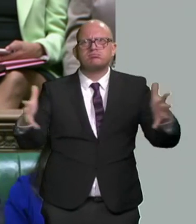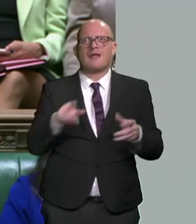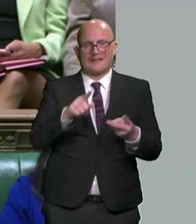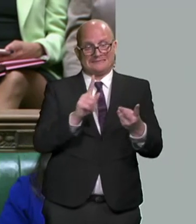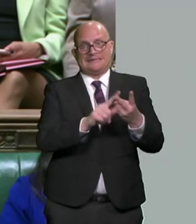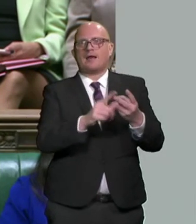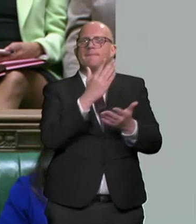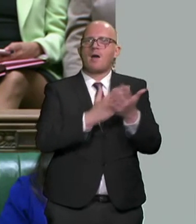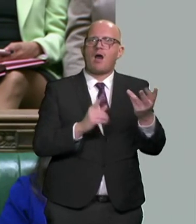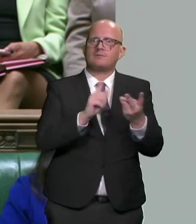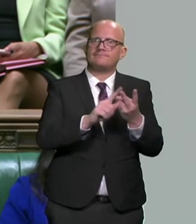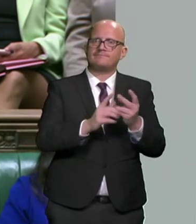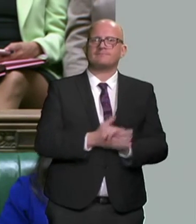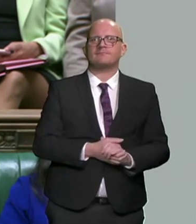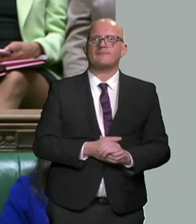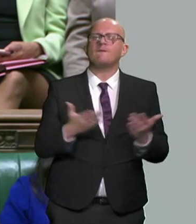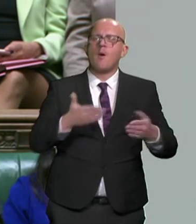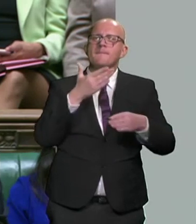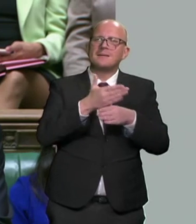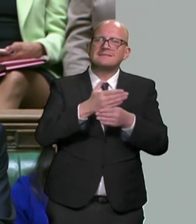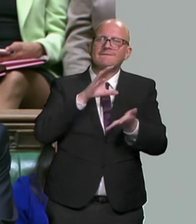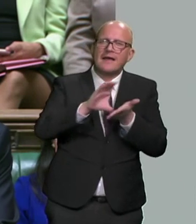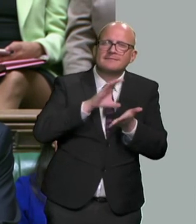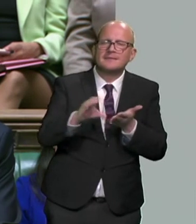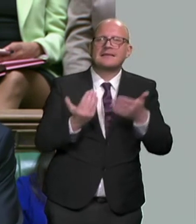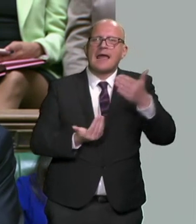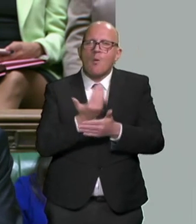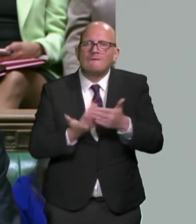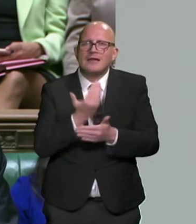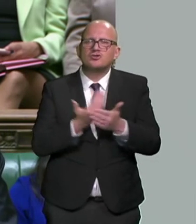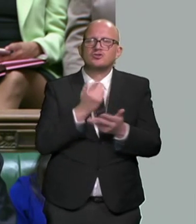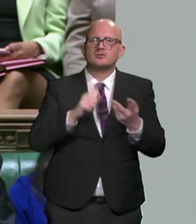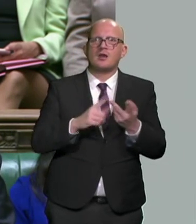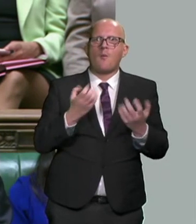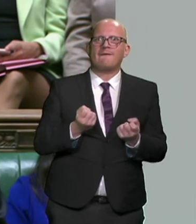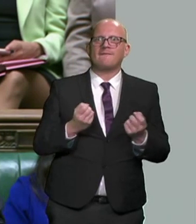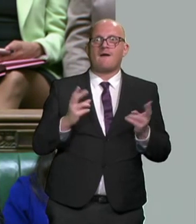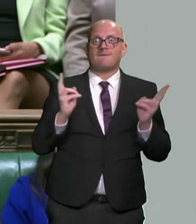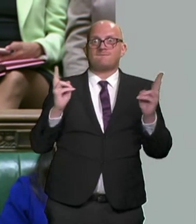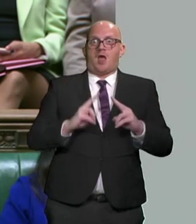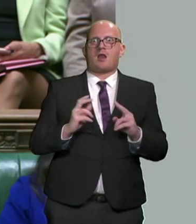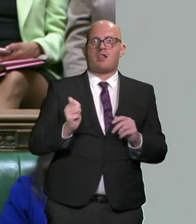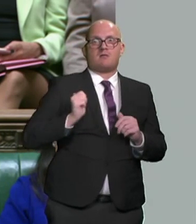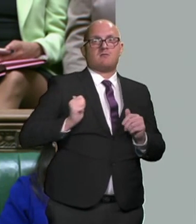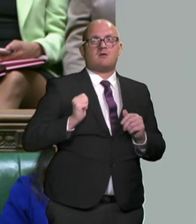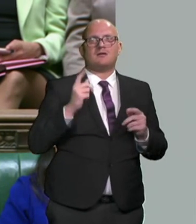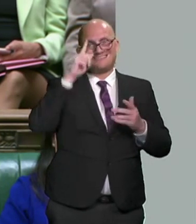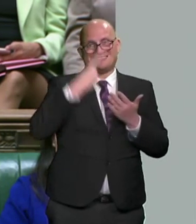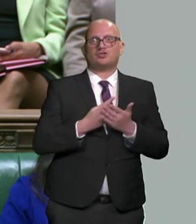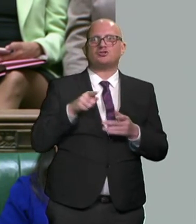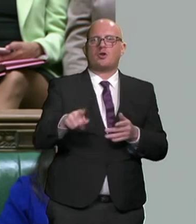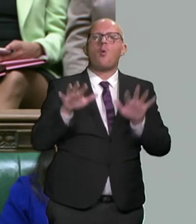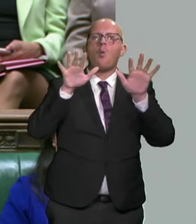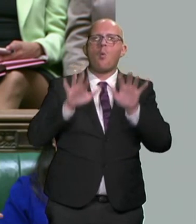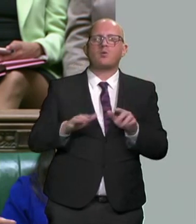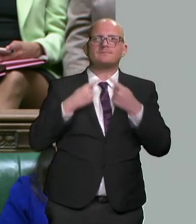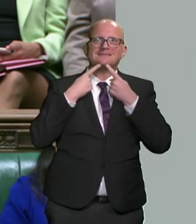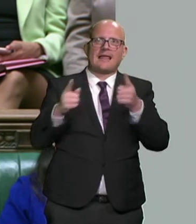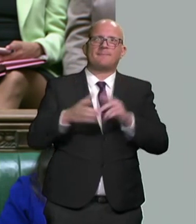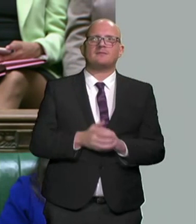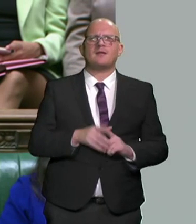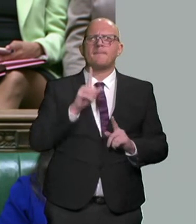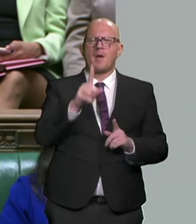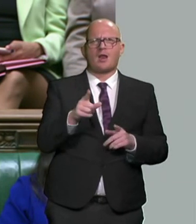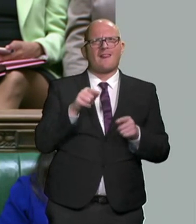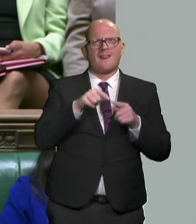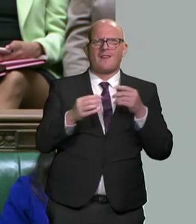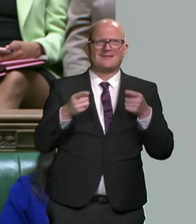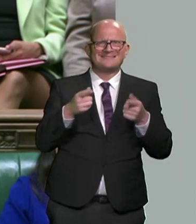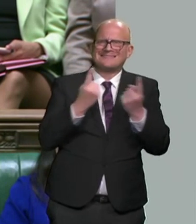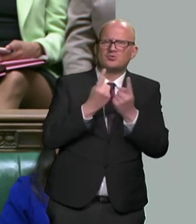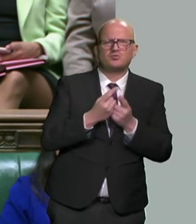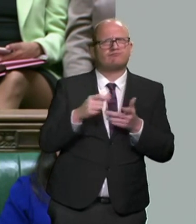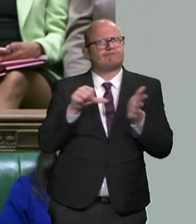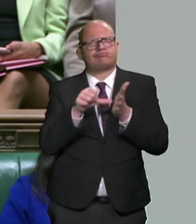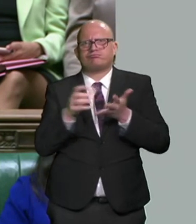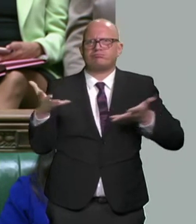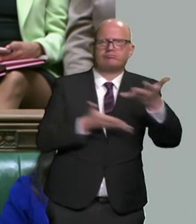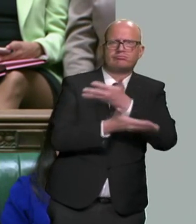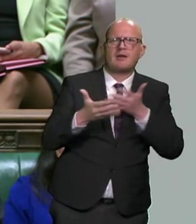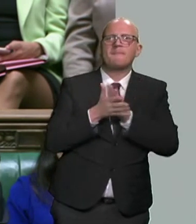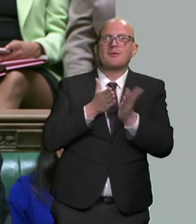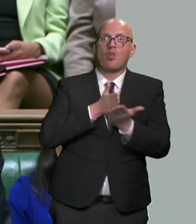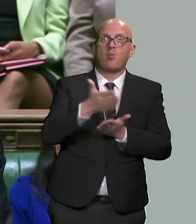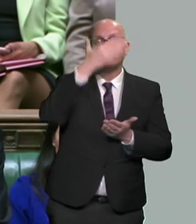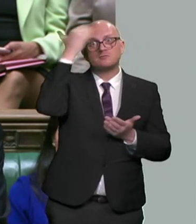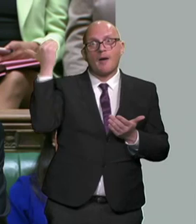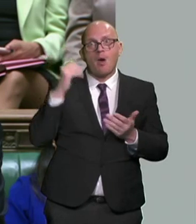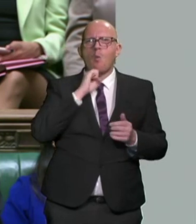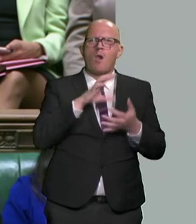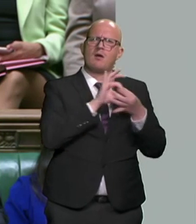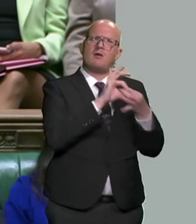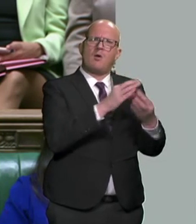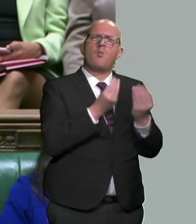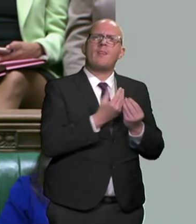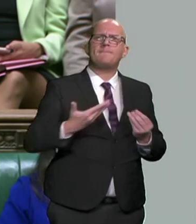The plan sets out tax-cutting options on business investment and innovation, with final decisions to be announced in the autumn Budget, but these are significant and complex questions, so we will work with businesses over the summer to get the answers right.